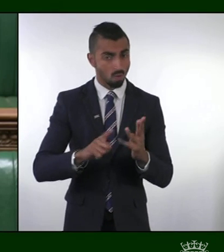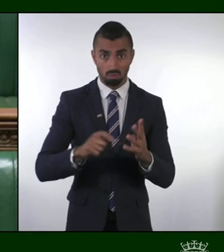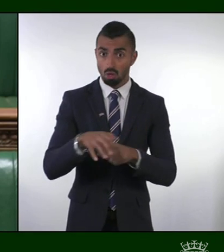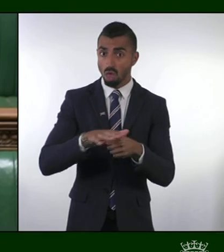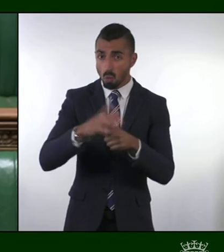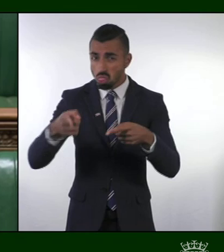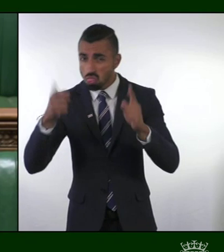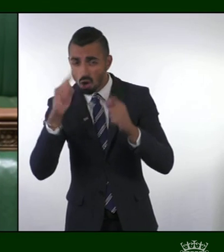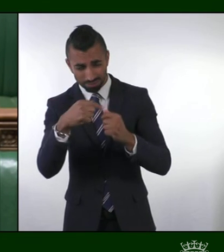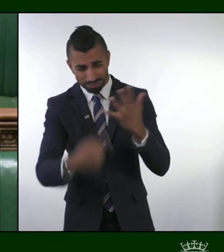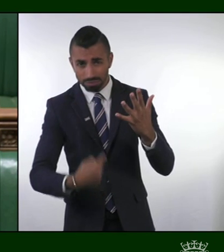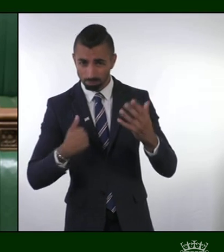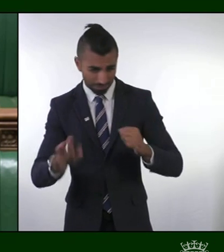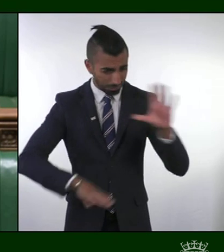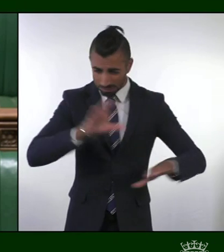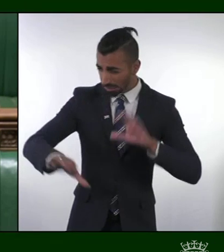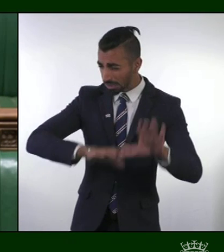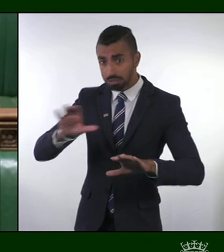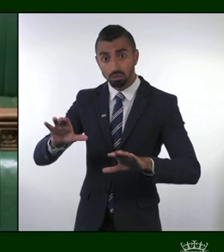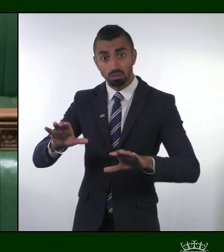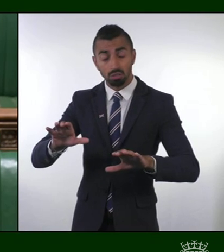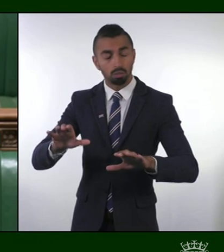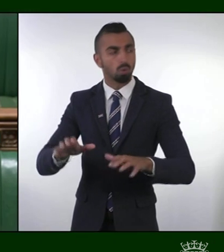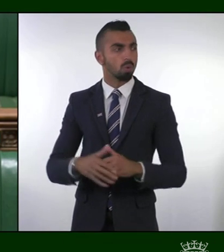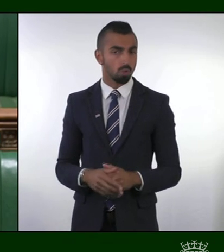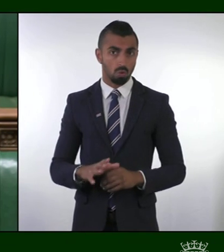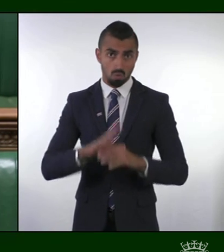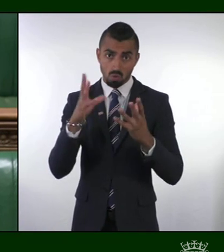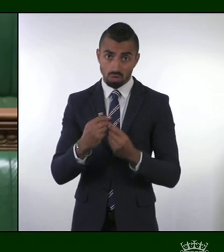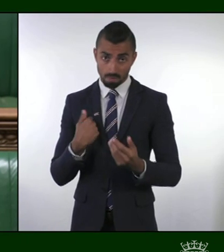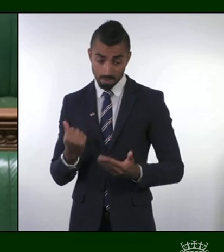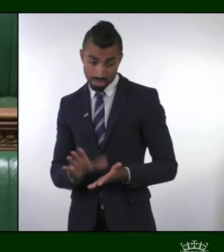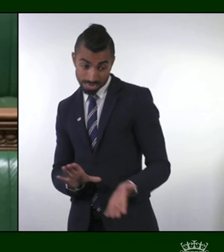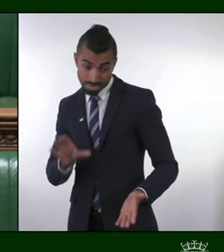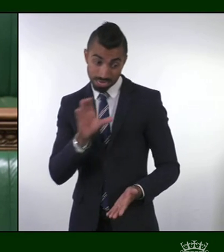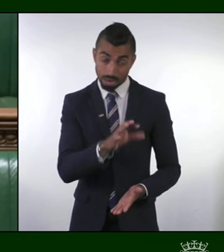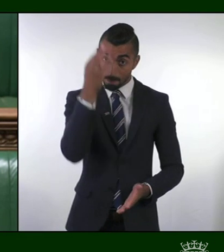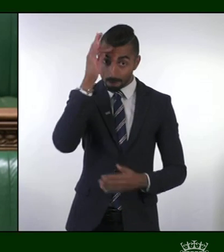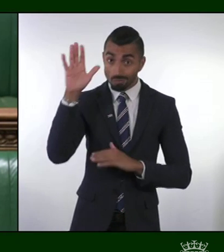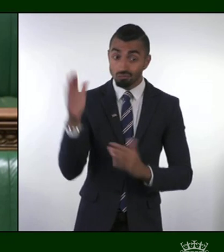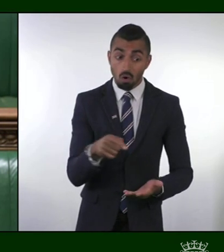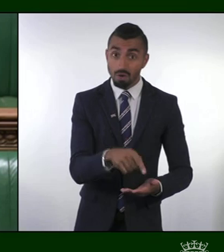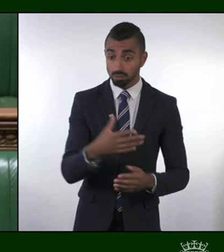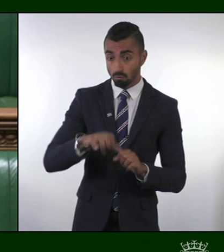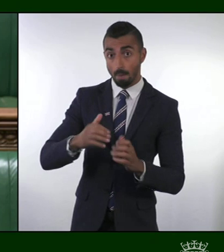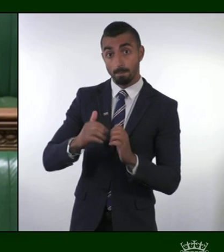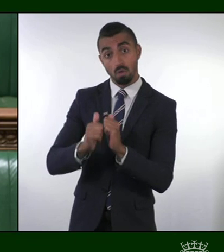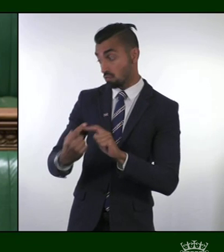In total, we have now provided £49 billion to support public services since this crisis began.